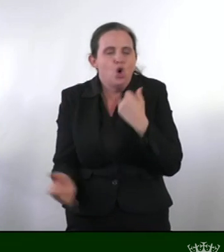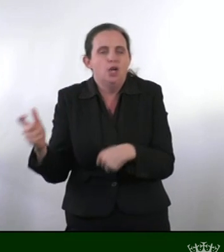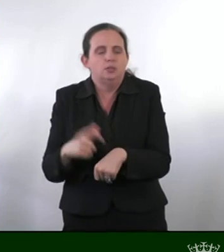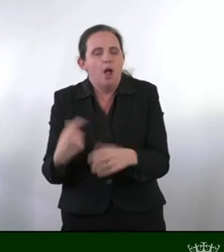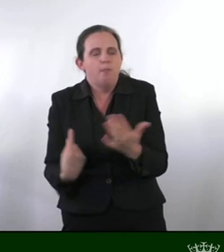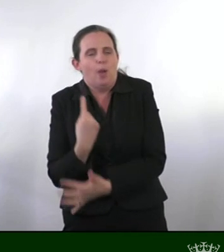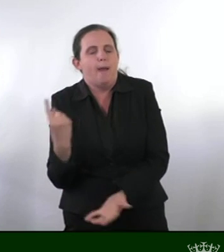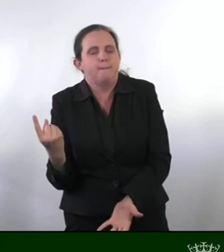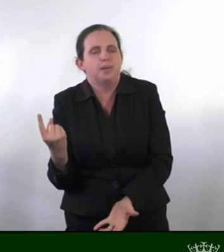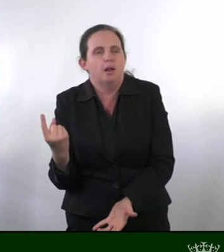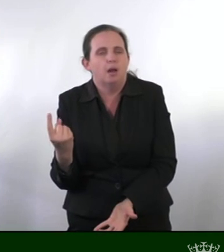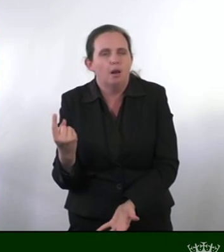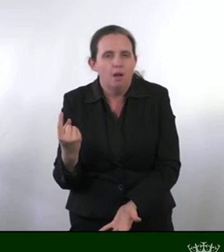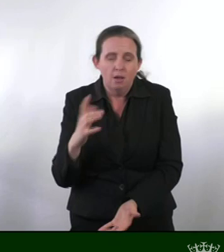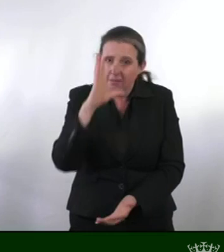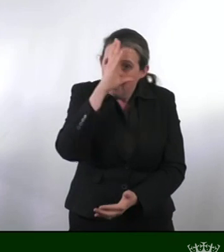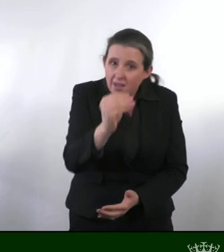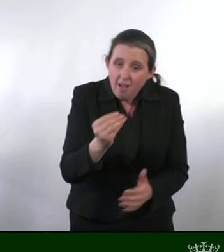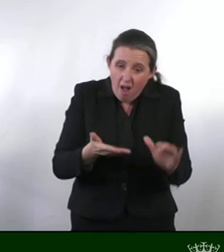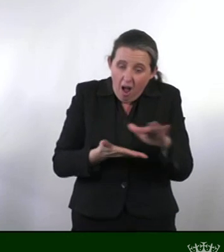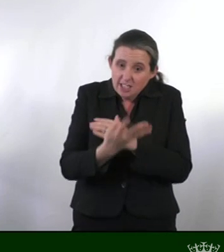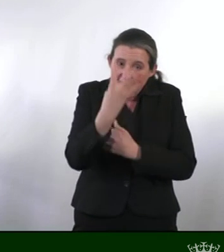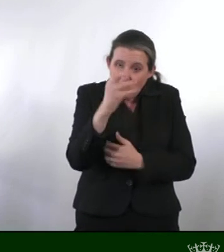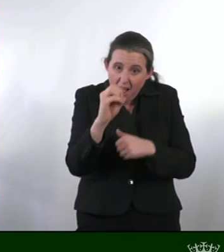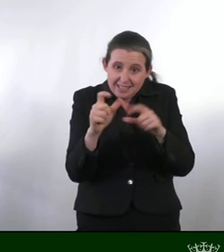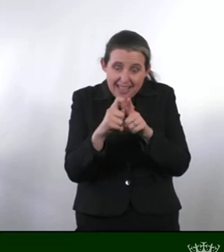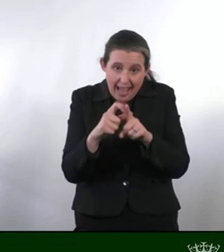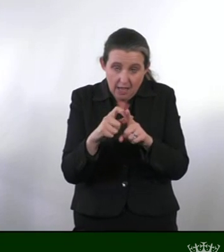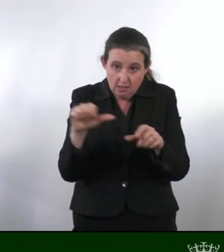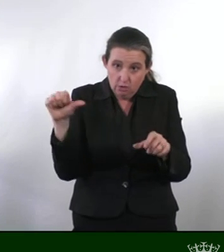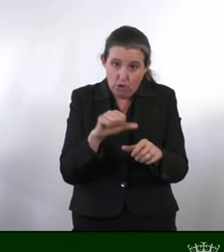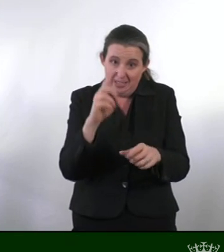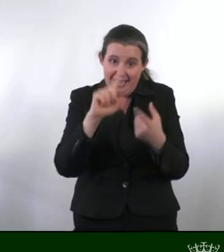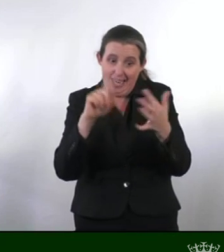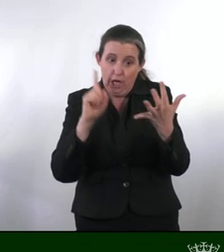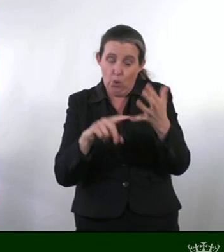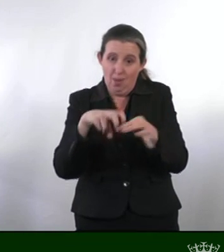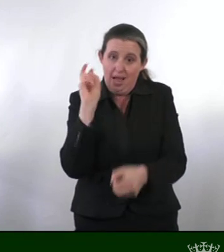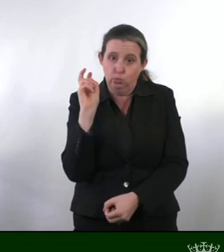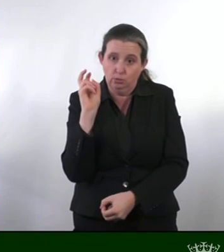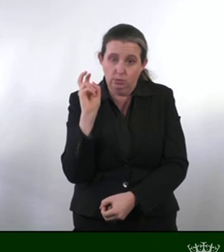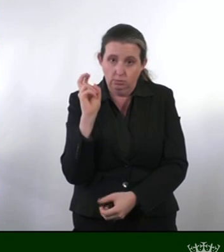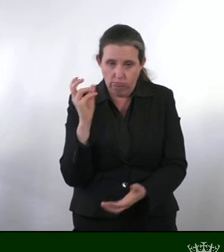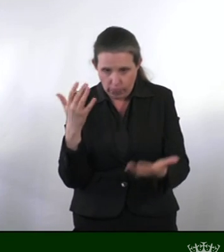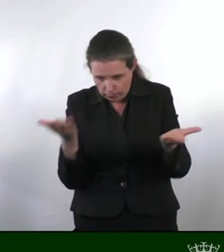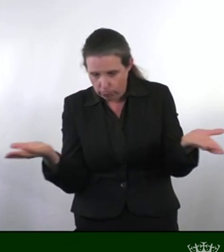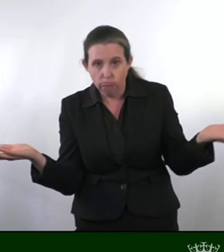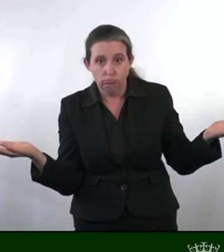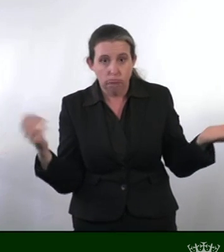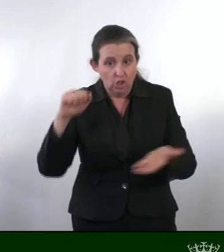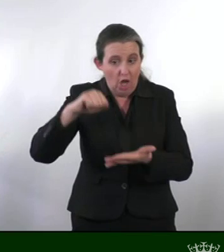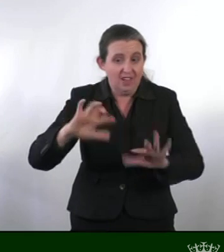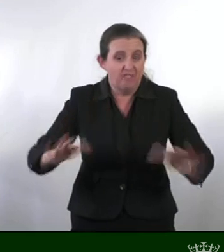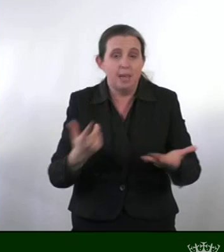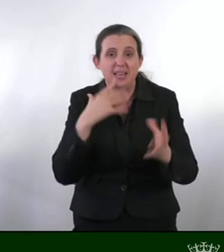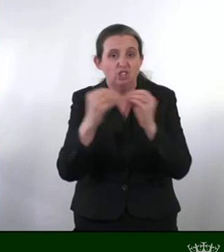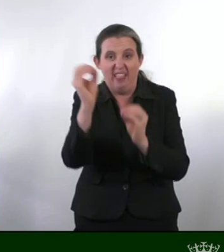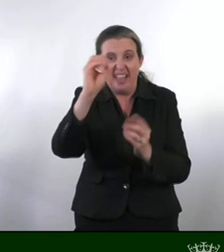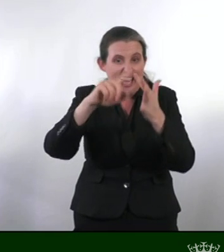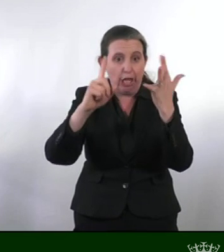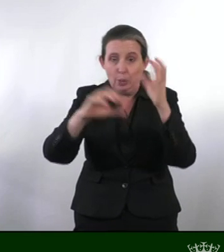In fewer than 40 days, we are due to leave the transition period, yet the Chancellor did not even mention that in his speech.